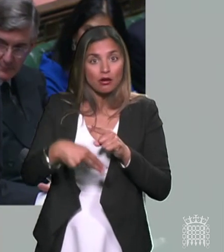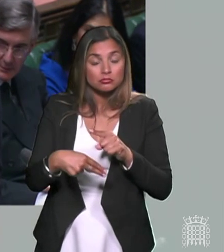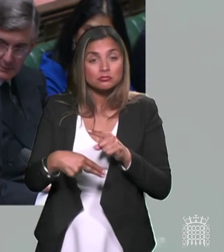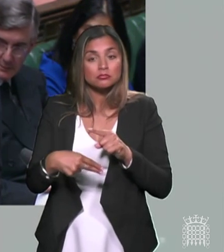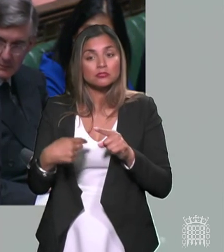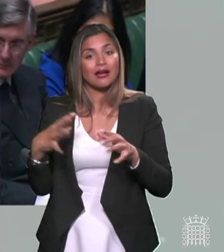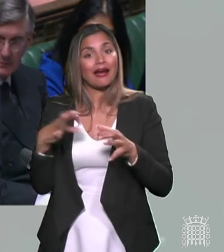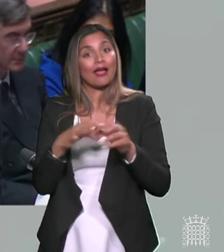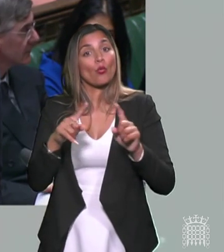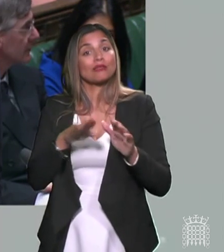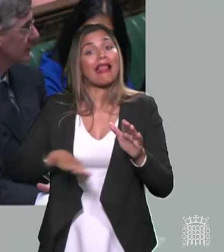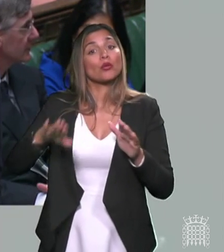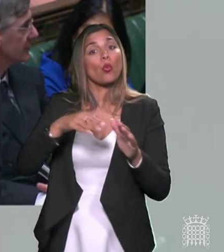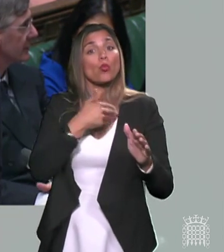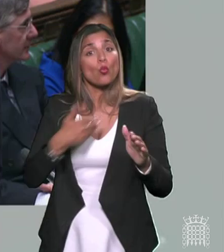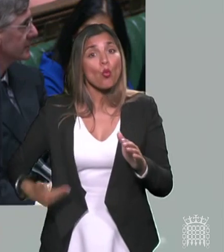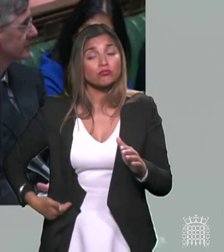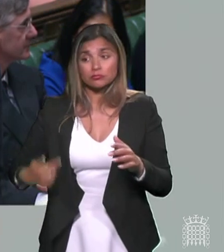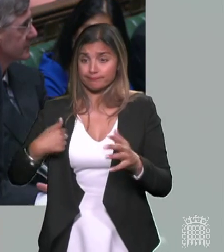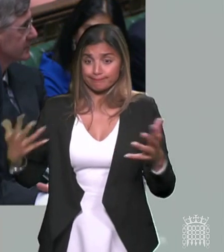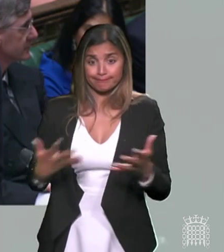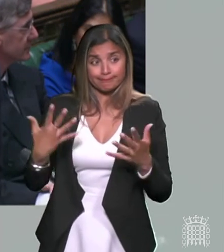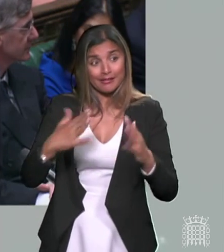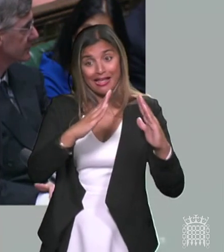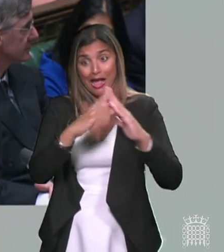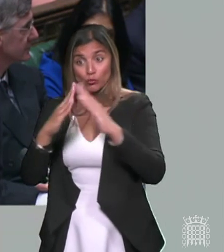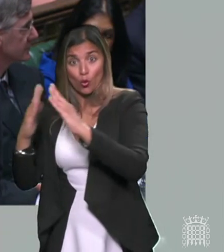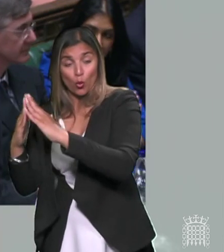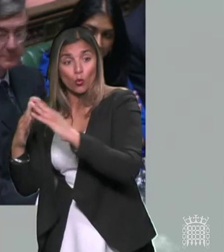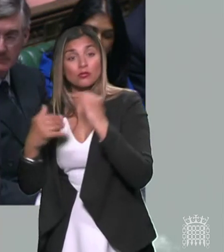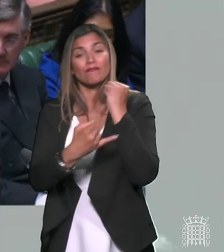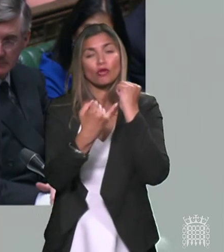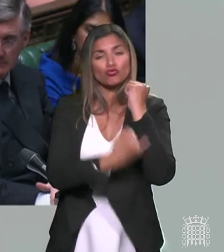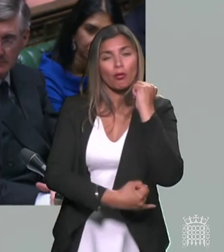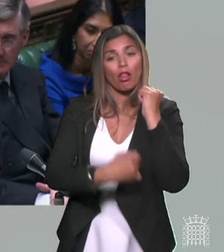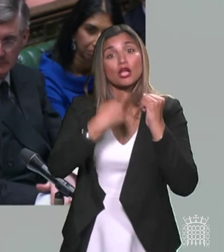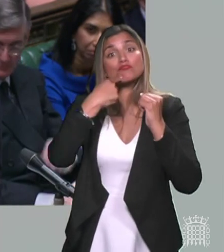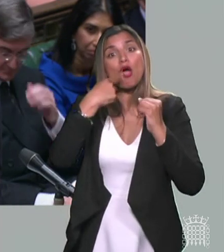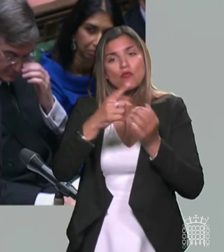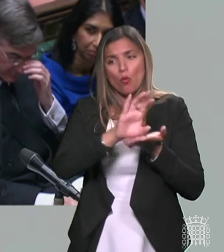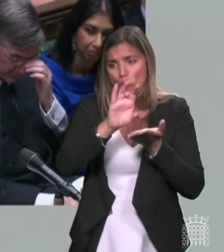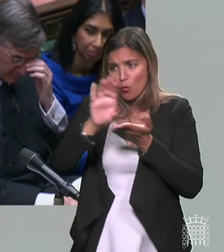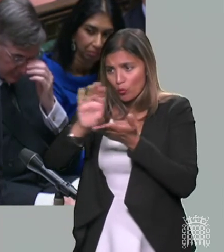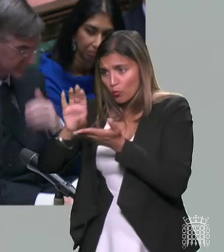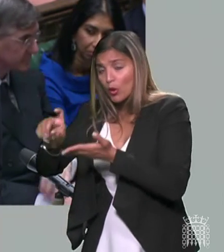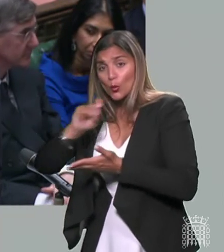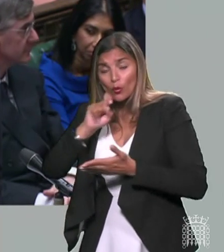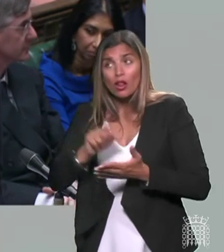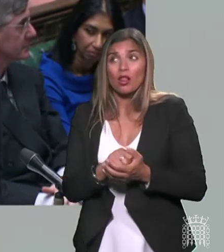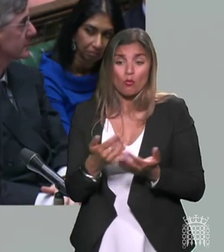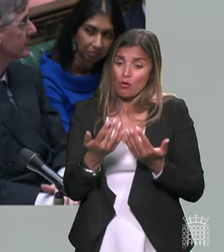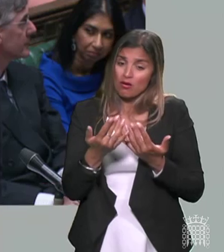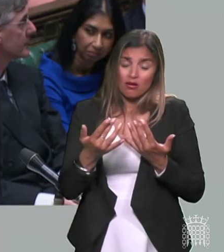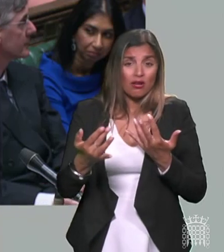We are increasing support for those vulnerable households, with another £326 going in from tomorrow.